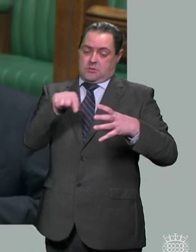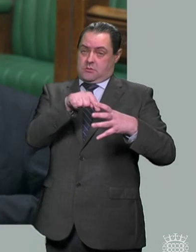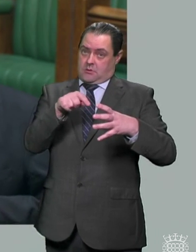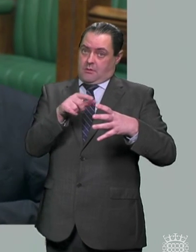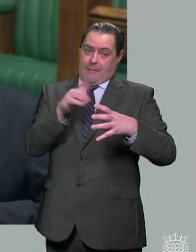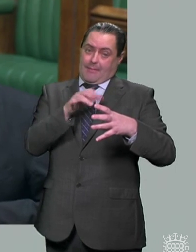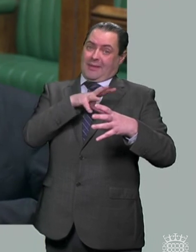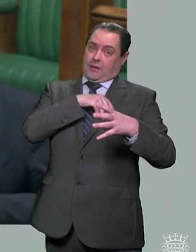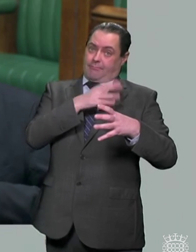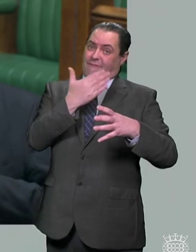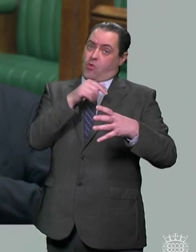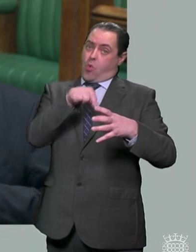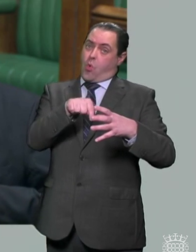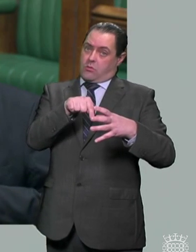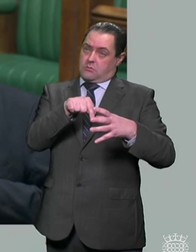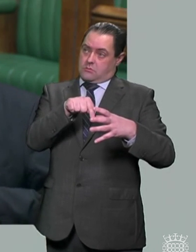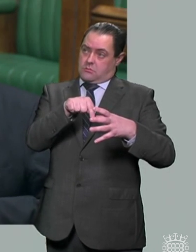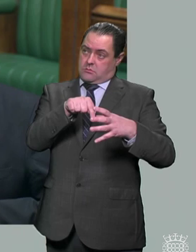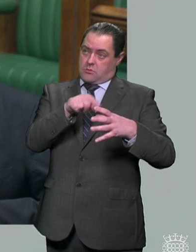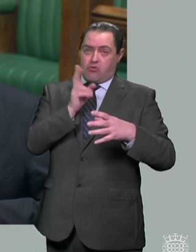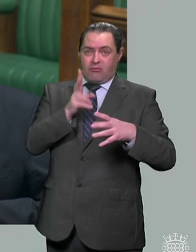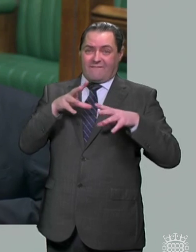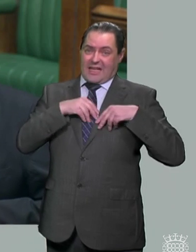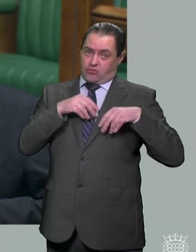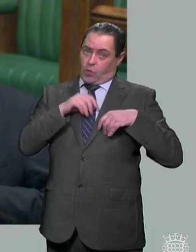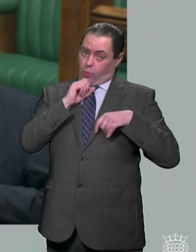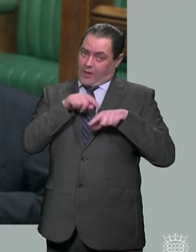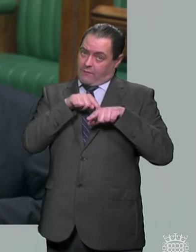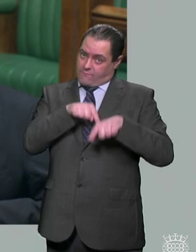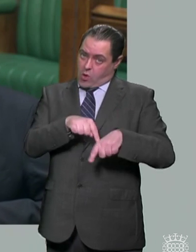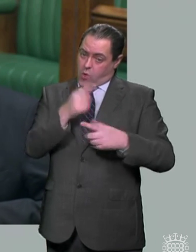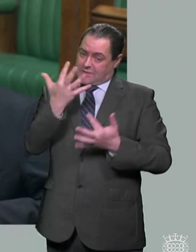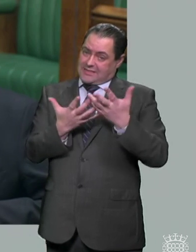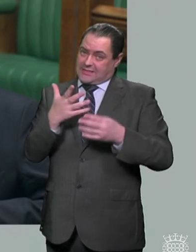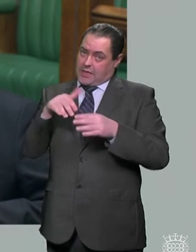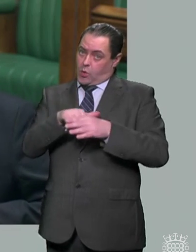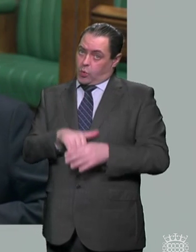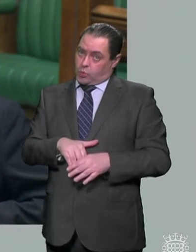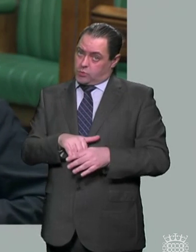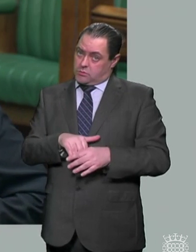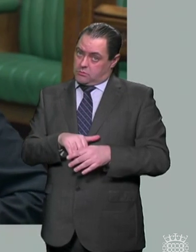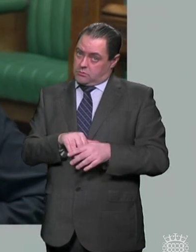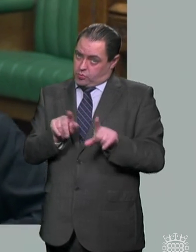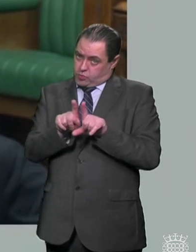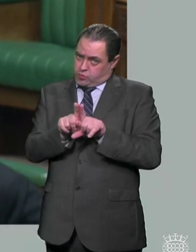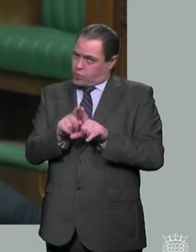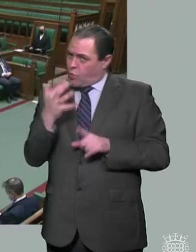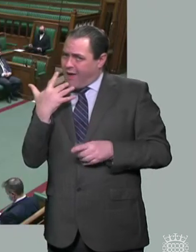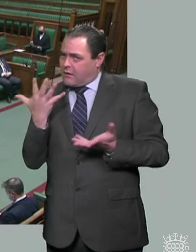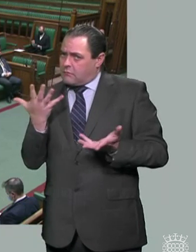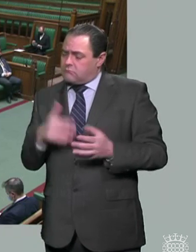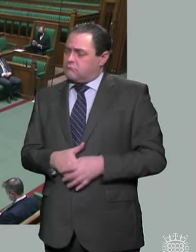So can the Prime Minister assure us that reinfections will be tracked and recorded on the UK Government’s dashboard, and if so, when?